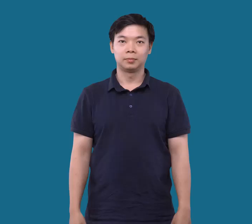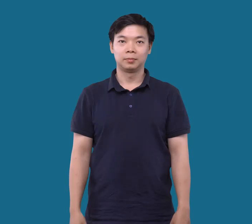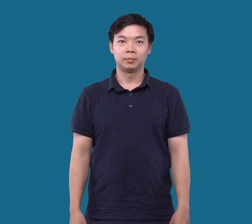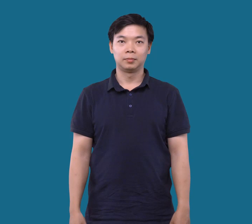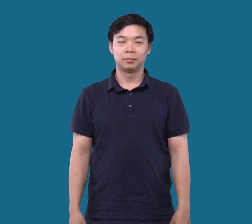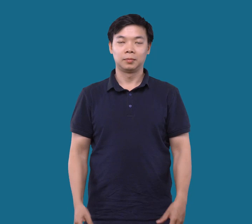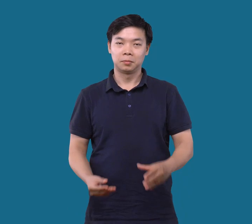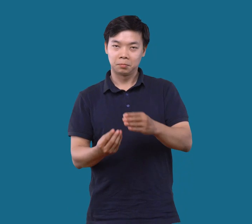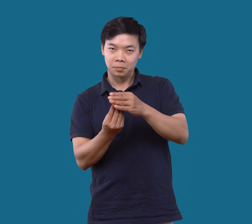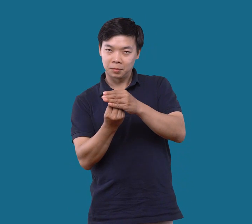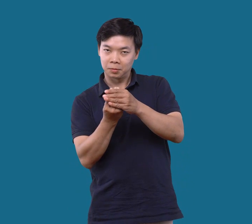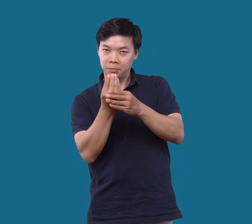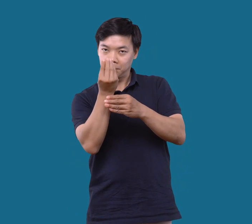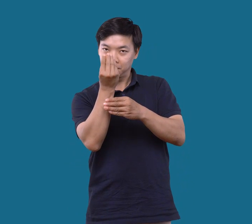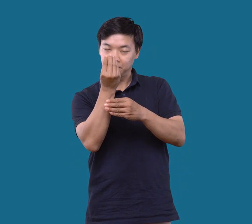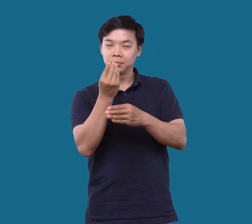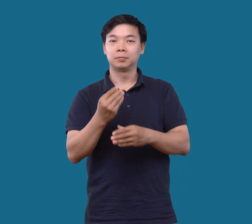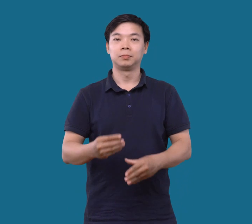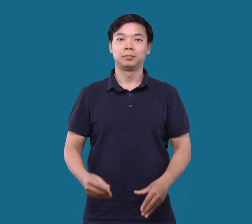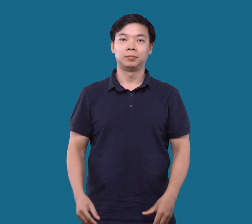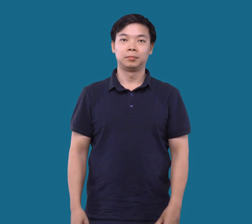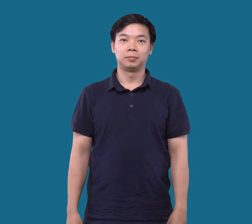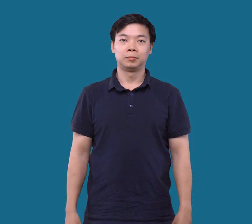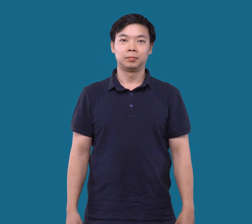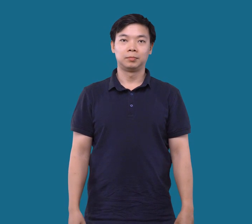mầm cây